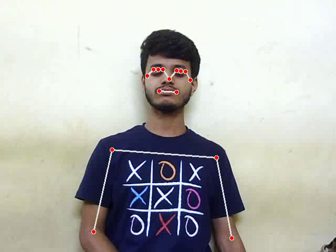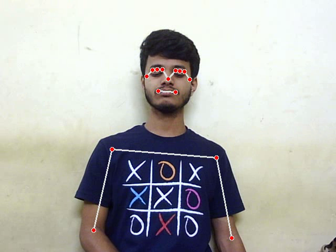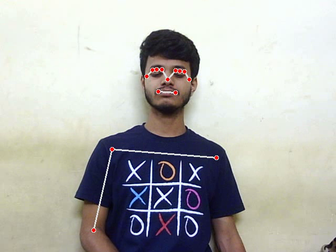your